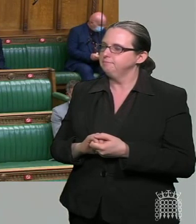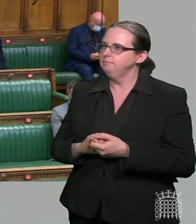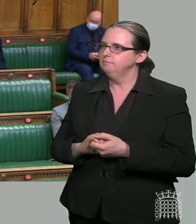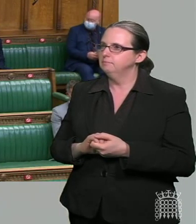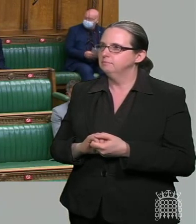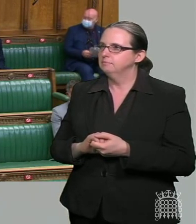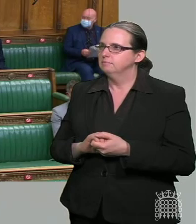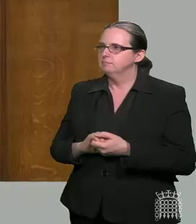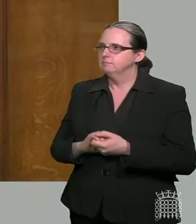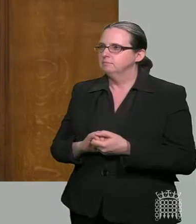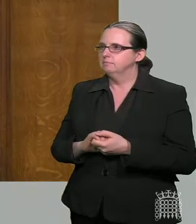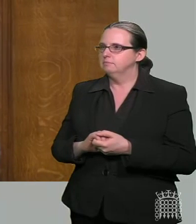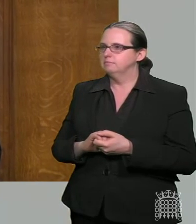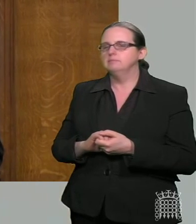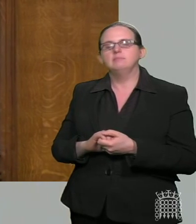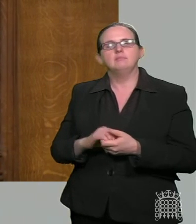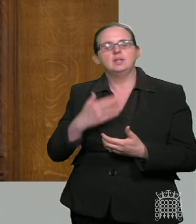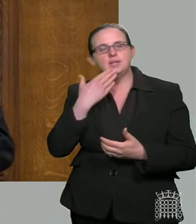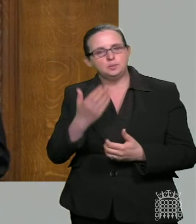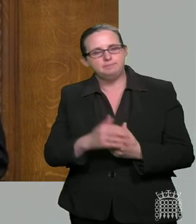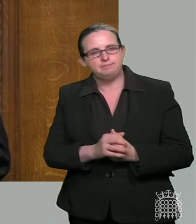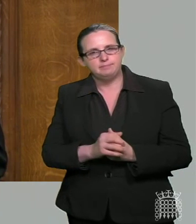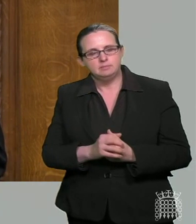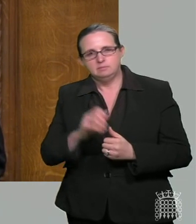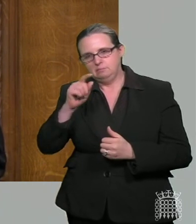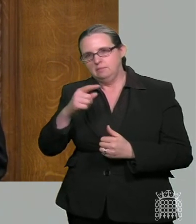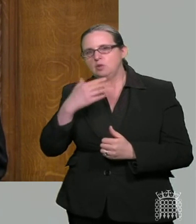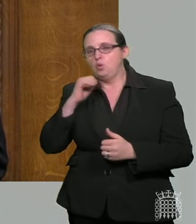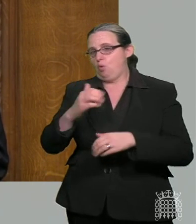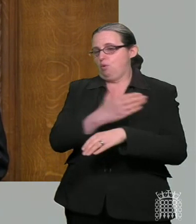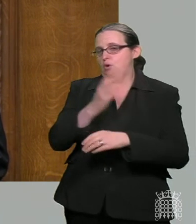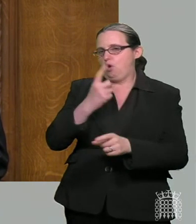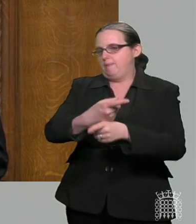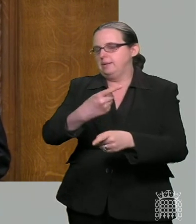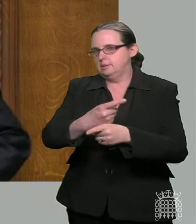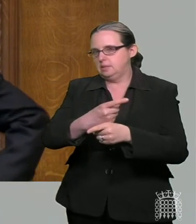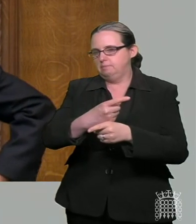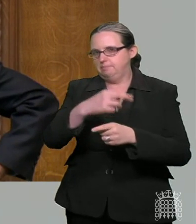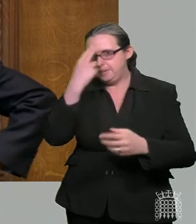I strongly associate myself with the earlier part of the Prime Minister’ comments.